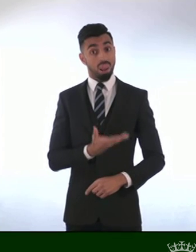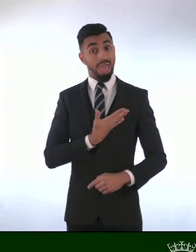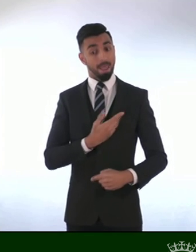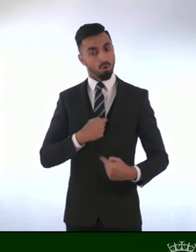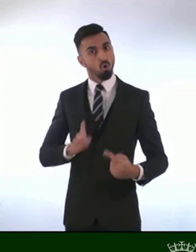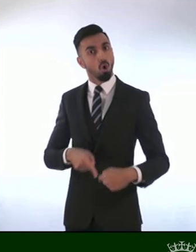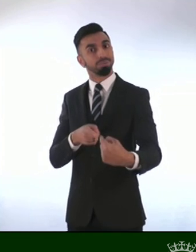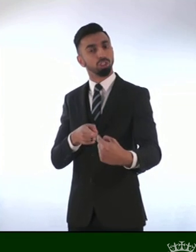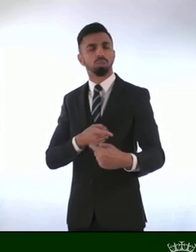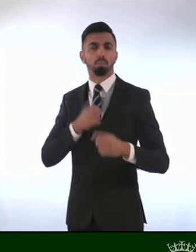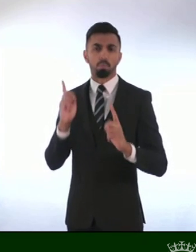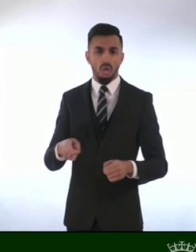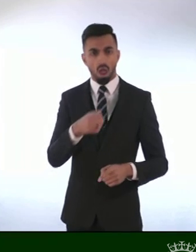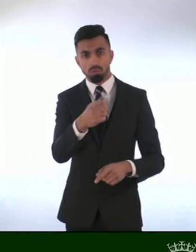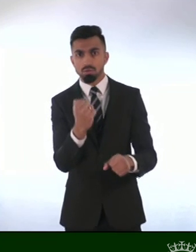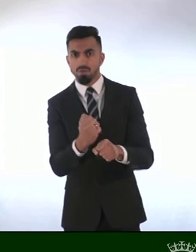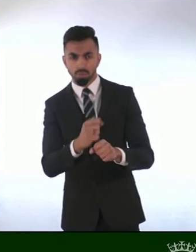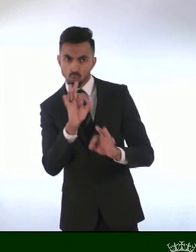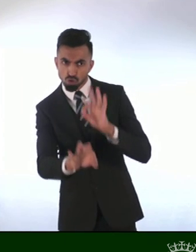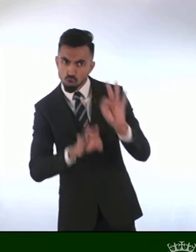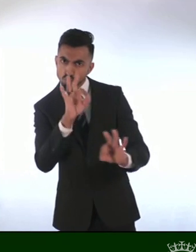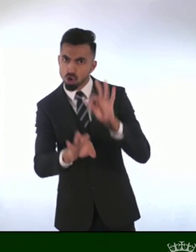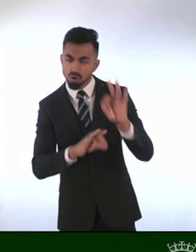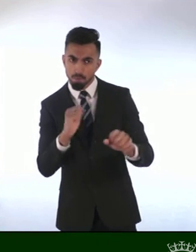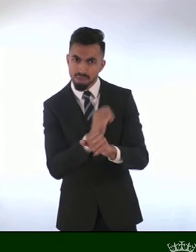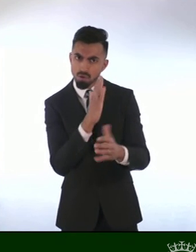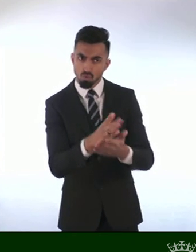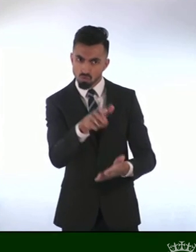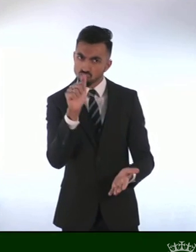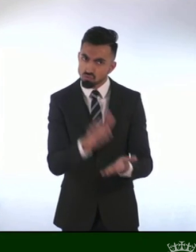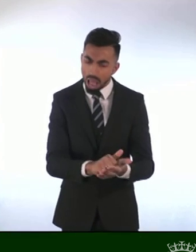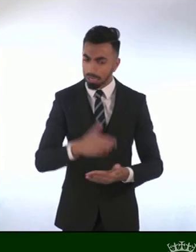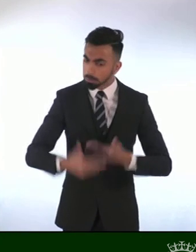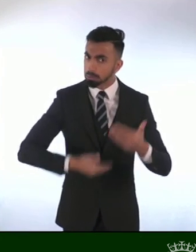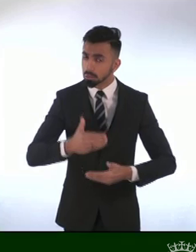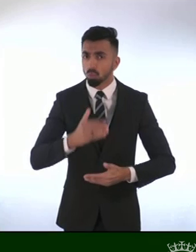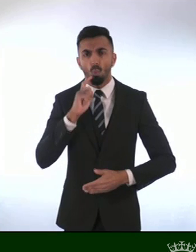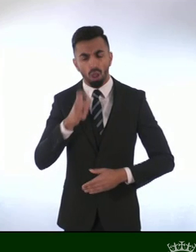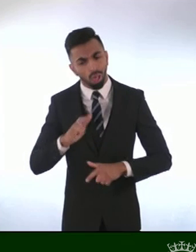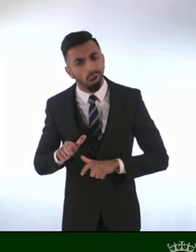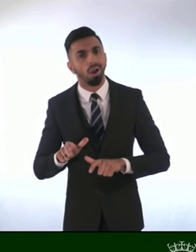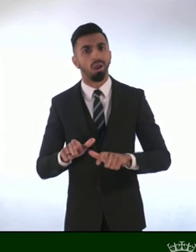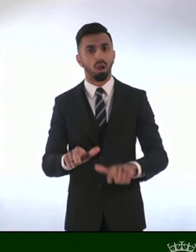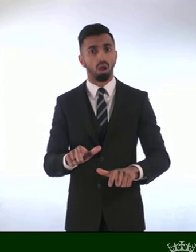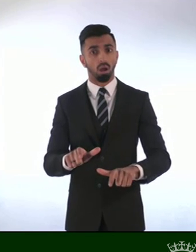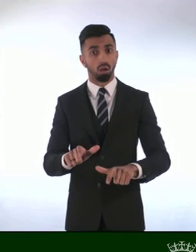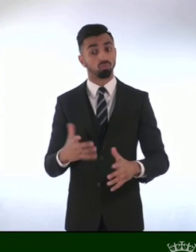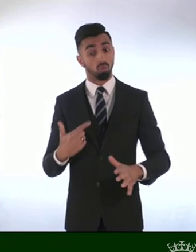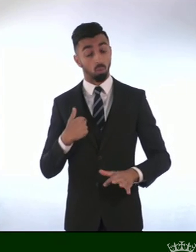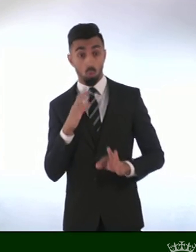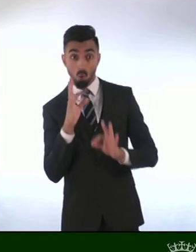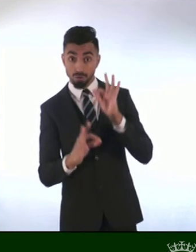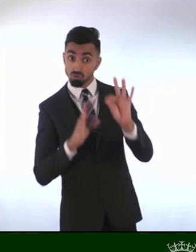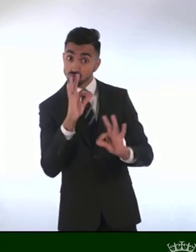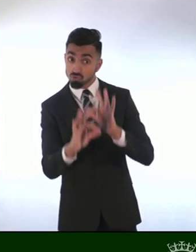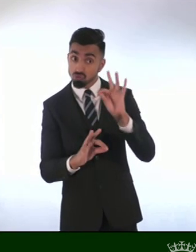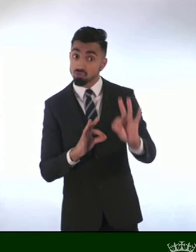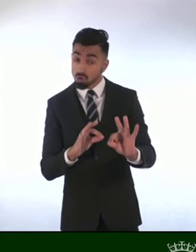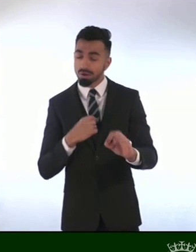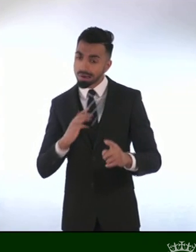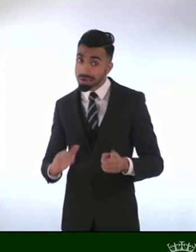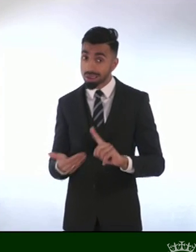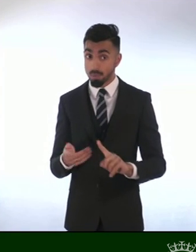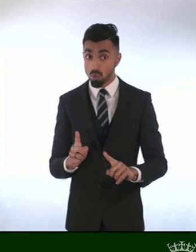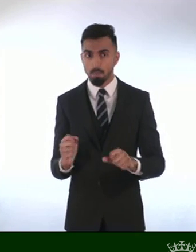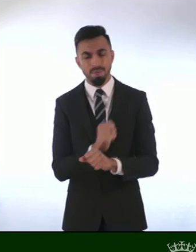Together, we need to ensure that the most effective action is taken to protect people, and it is in that spirit that I ask questions of the Prime Minister today.